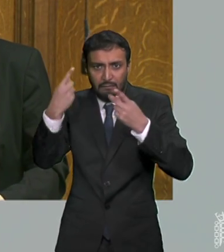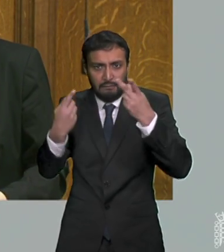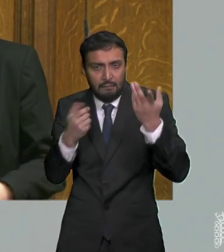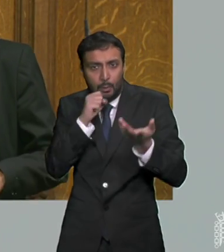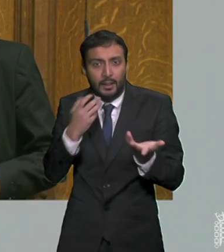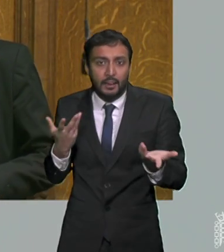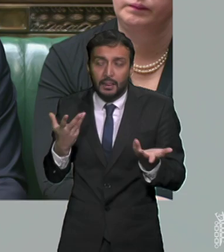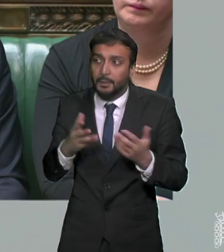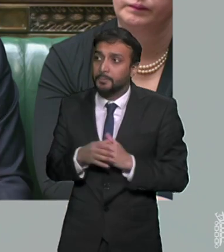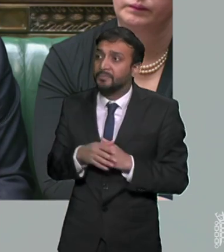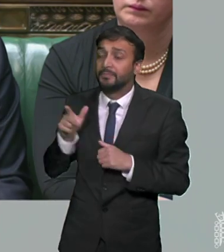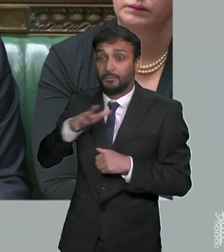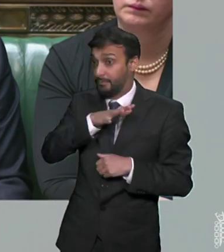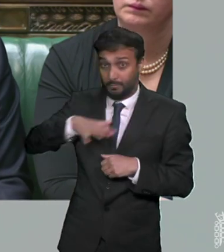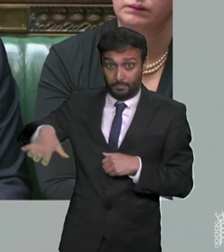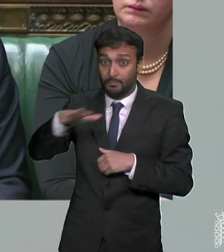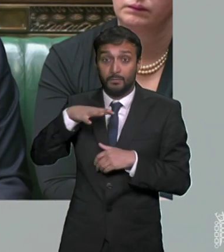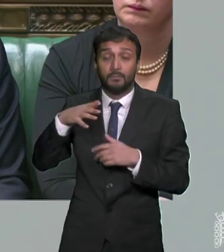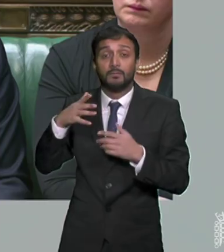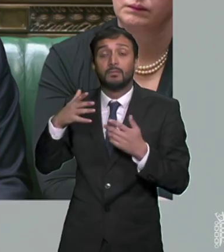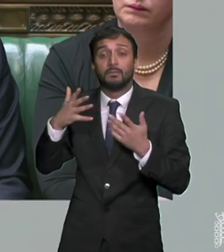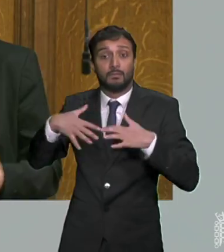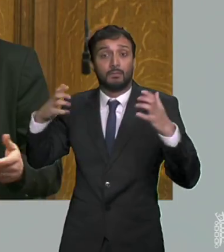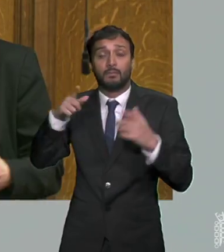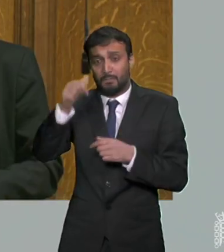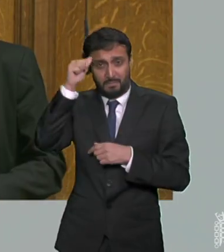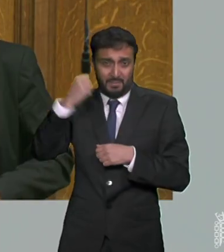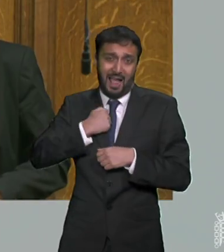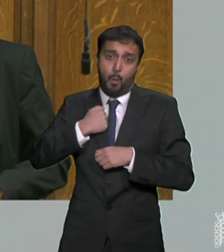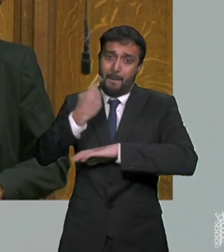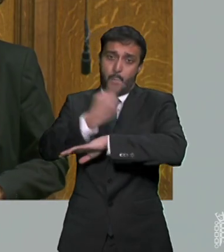Members from across the House have acknowledged that our border is not a normal one.